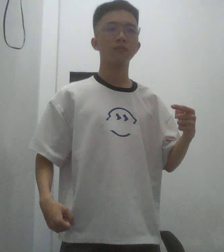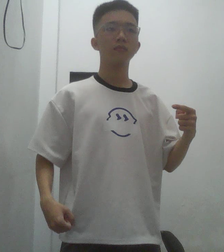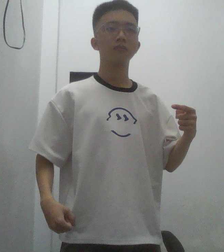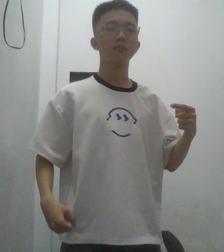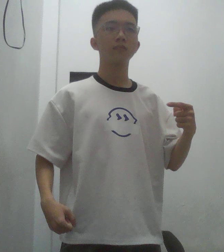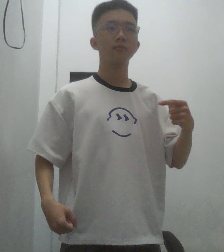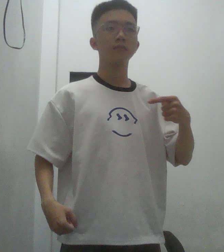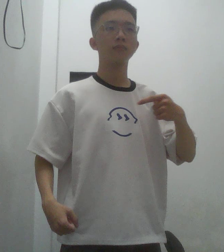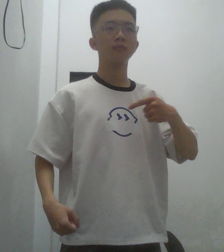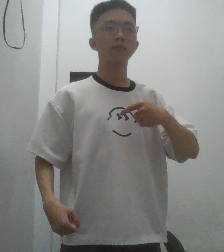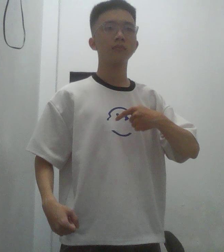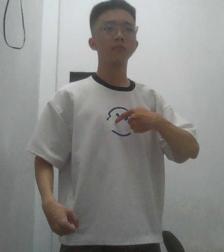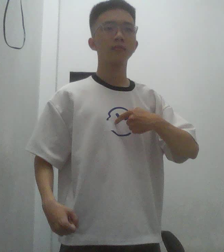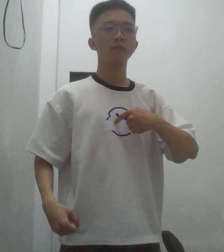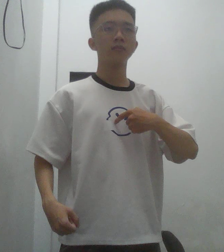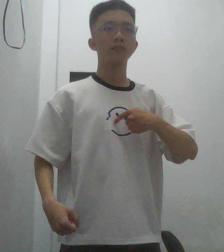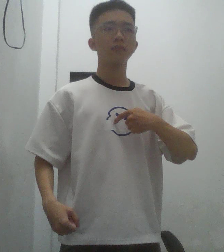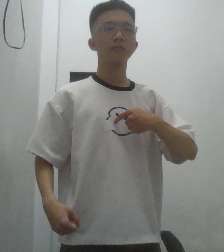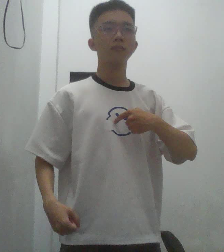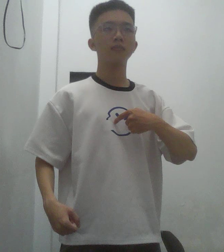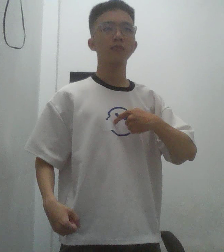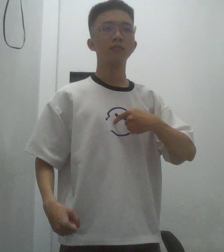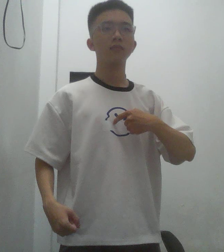toi